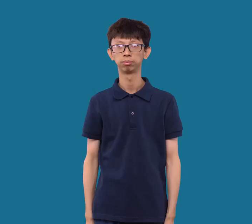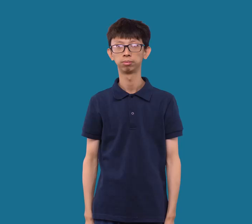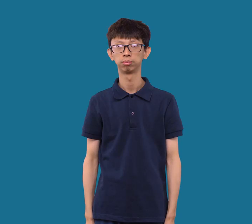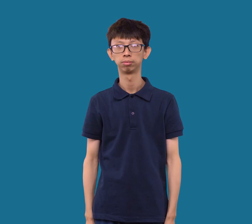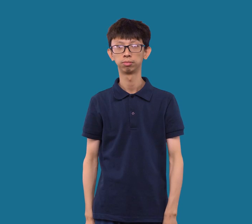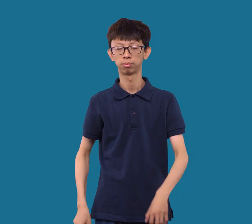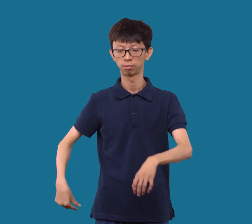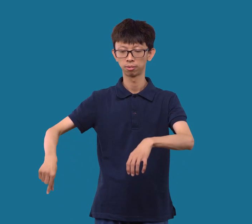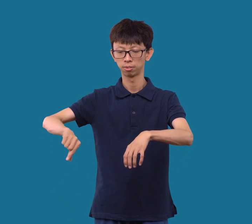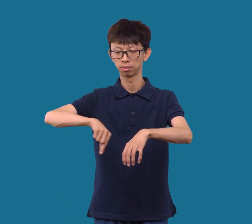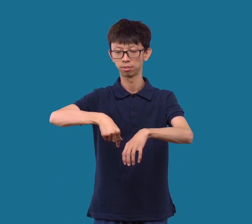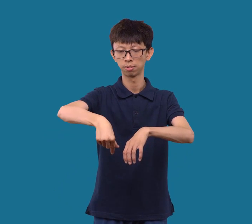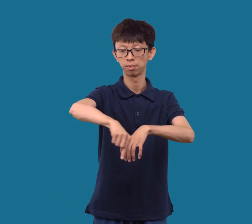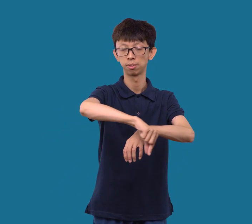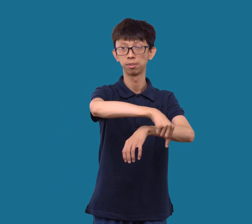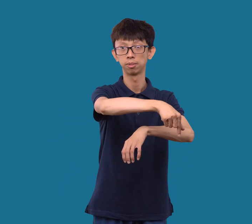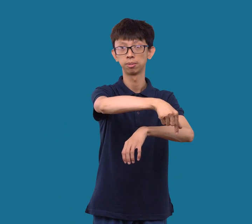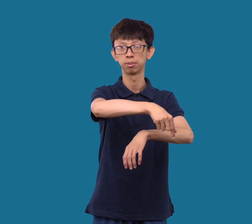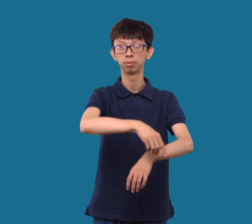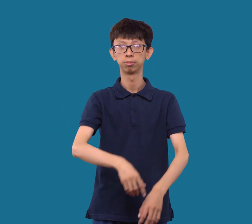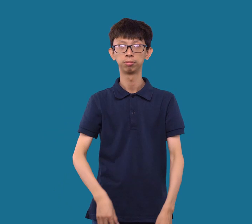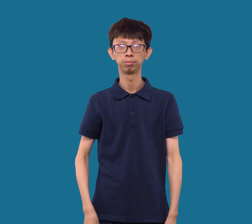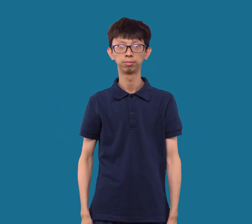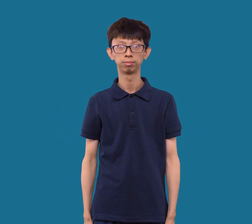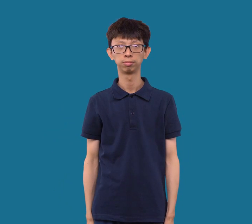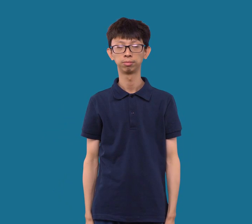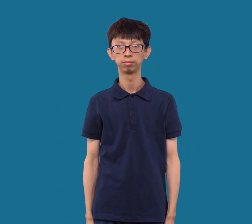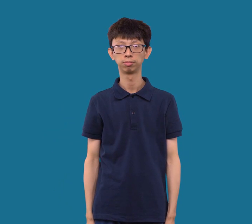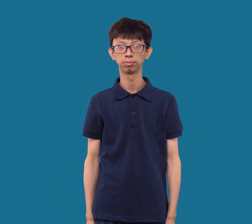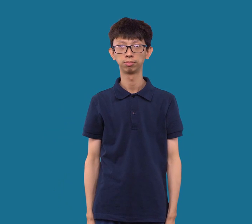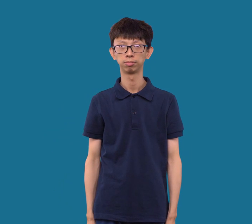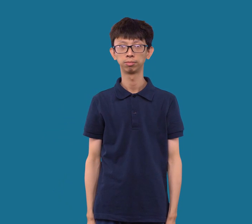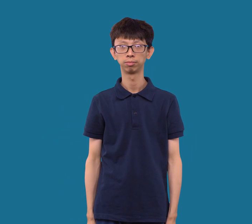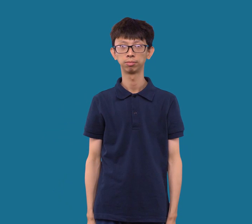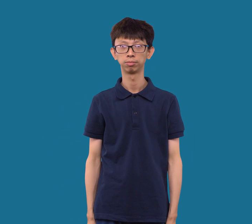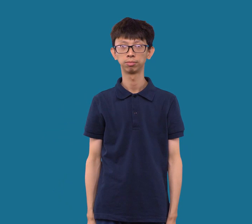khúc khuỷu